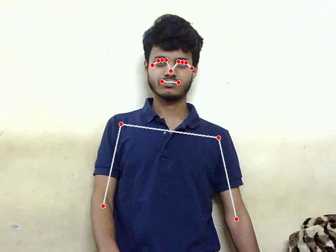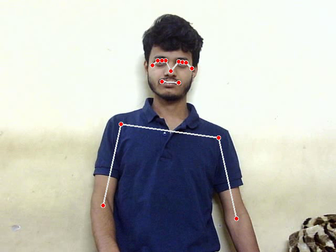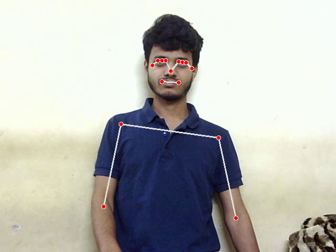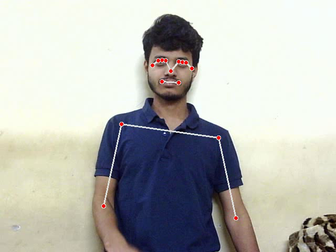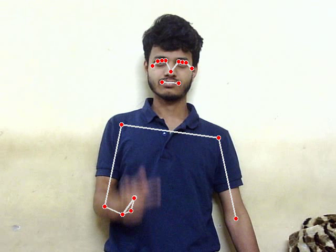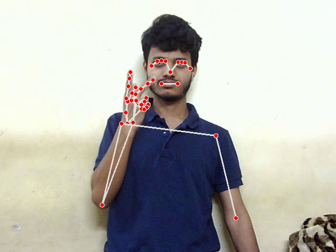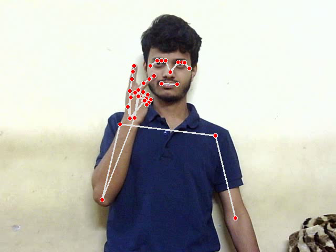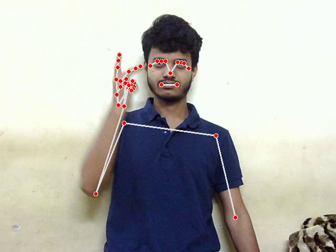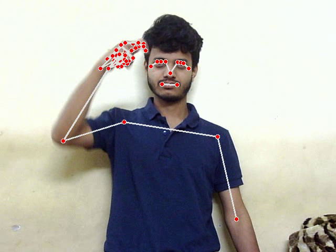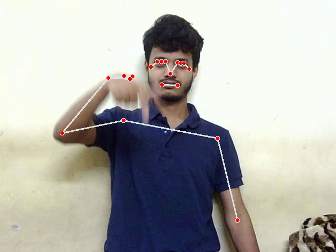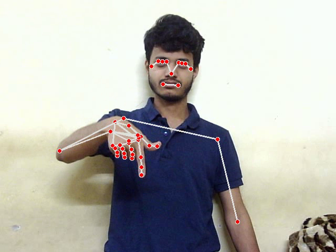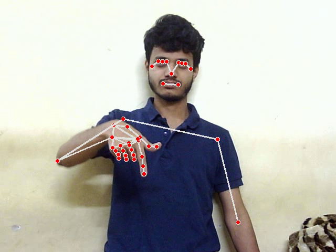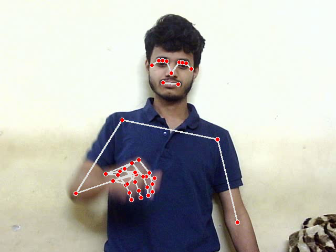see you later